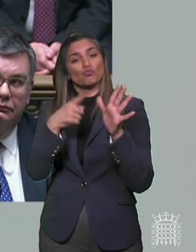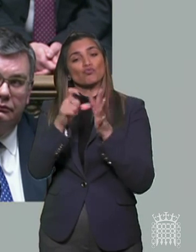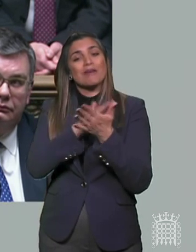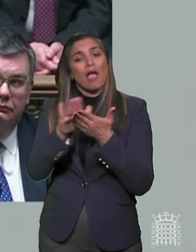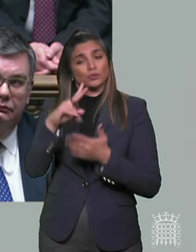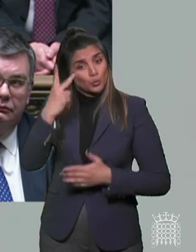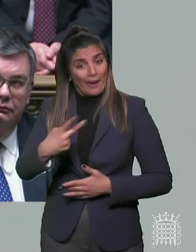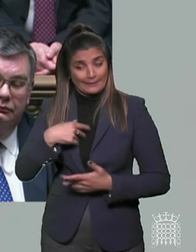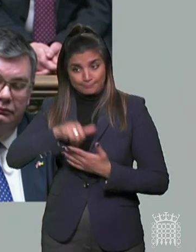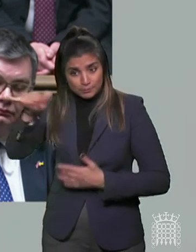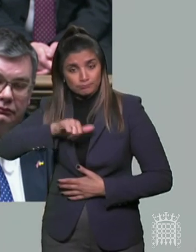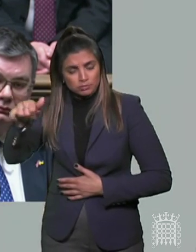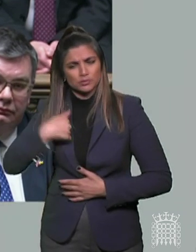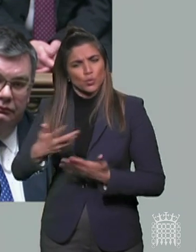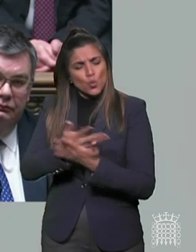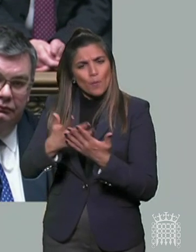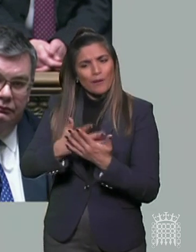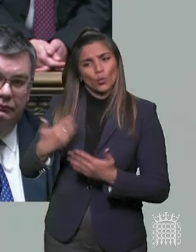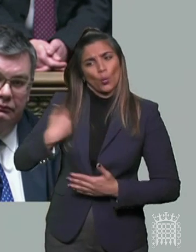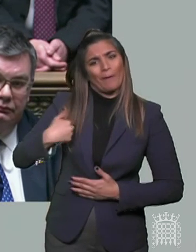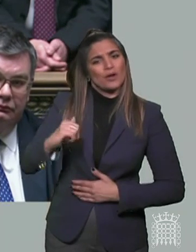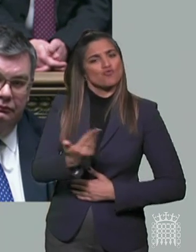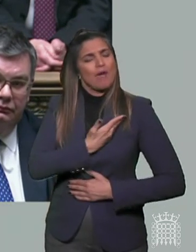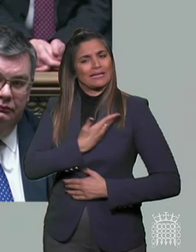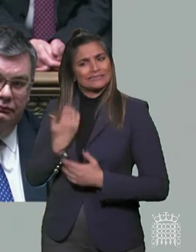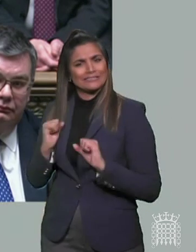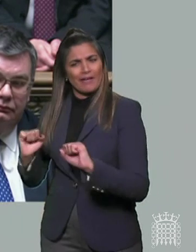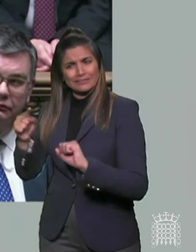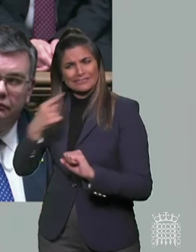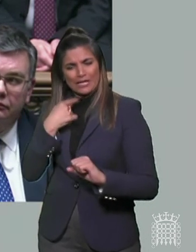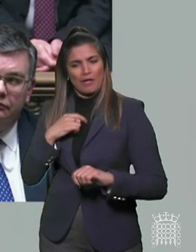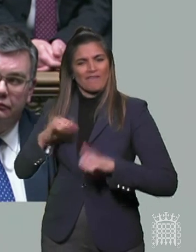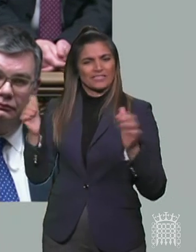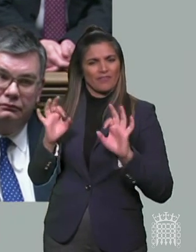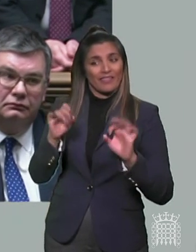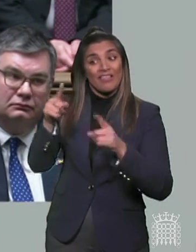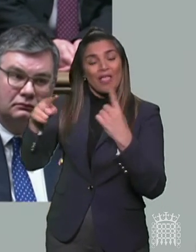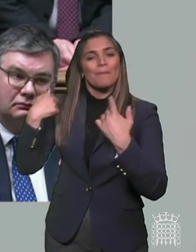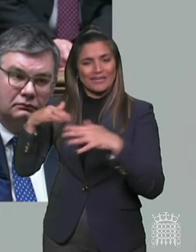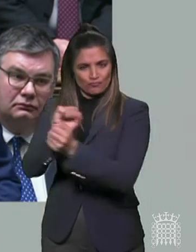We talked about women’s rights defenders. The honourable Gentleman says we have been ineffective, but they have all been released.